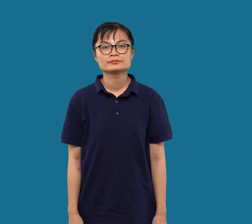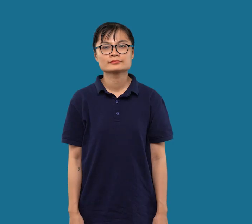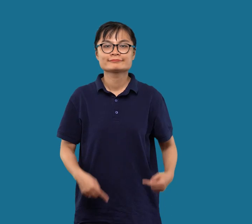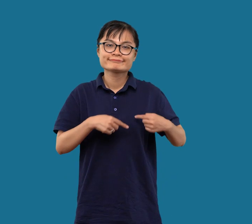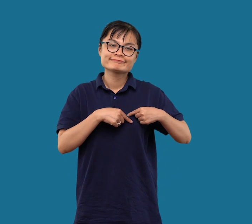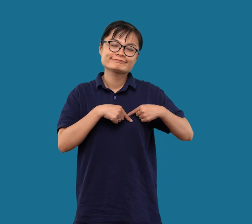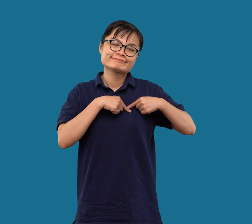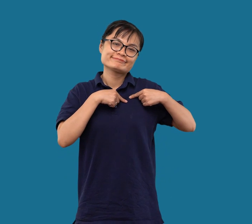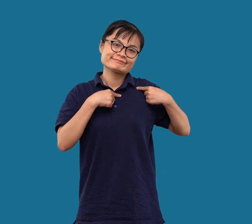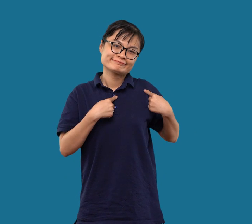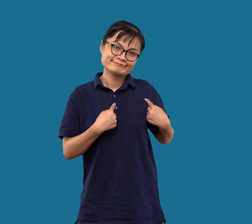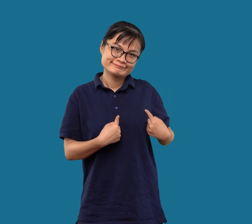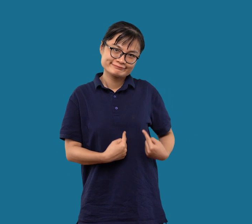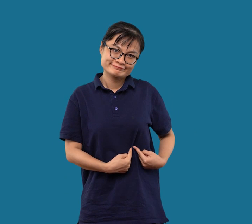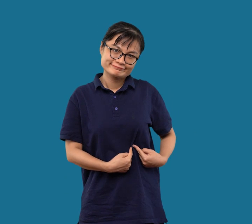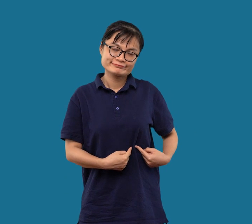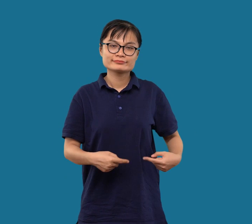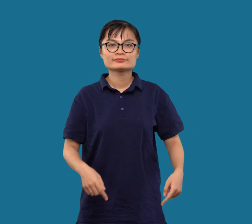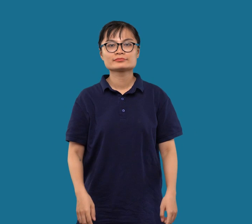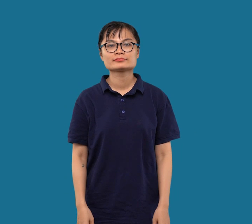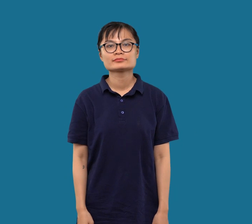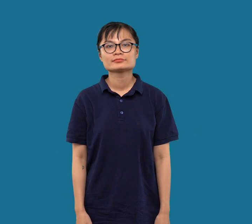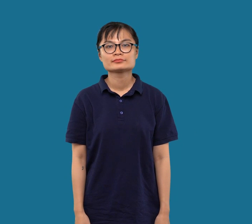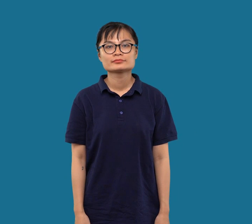tấm lòng